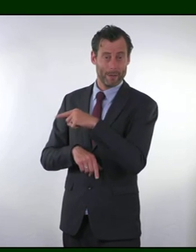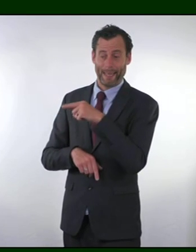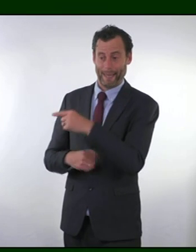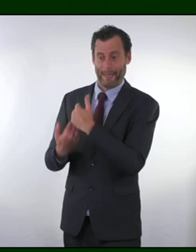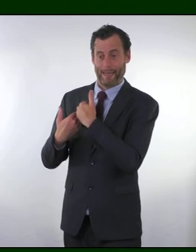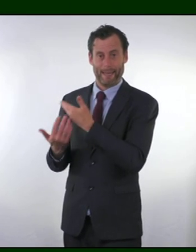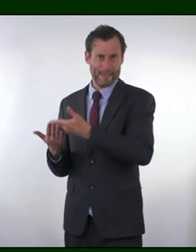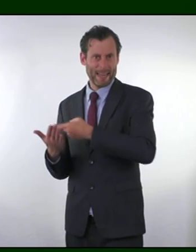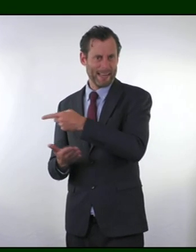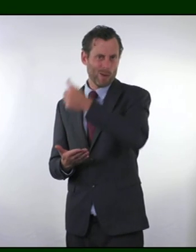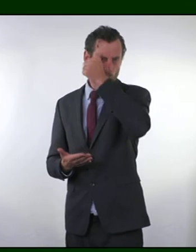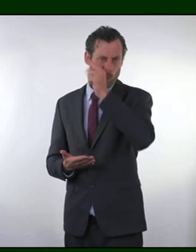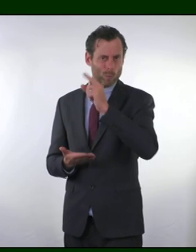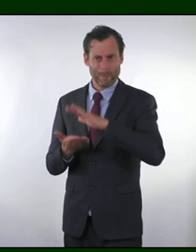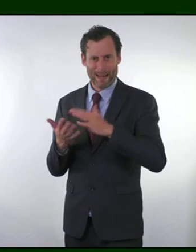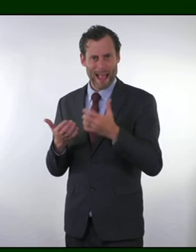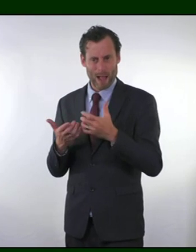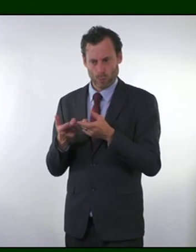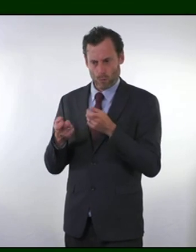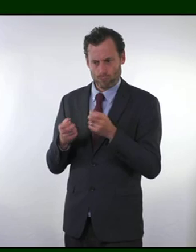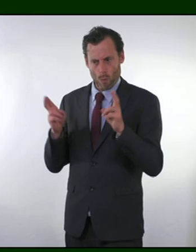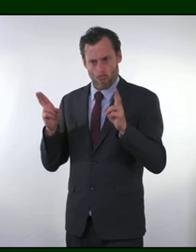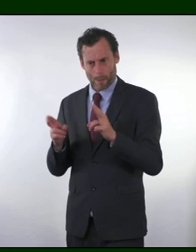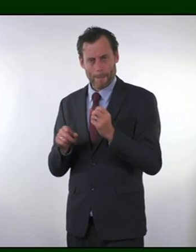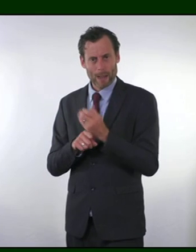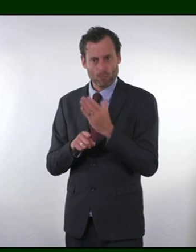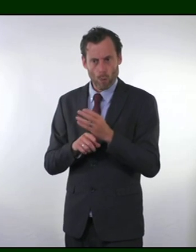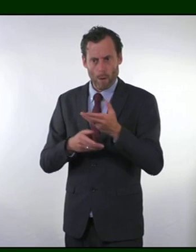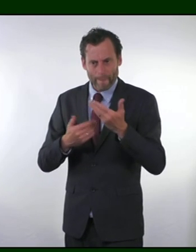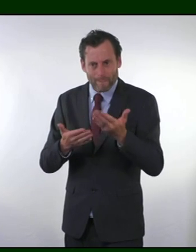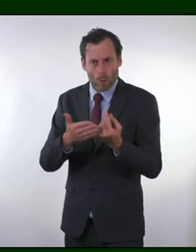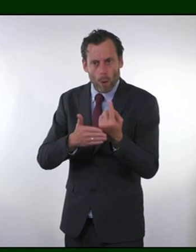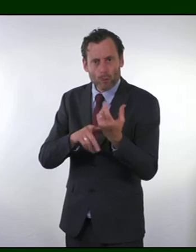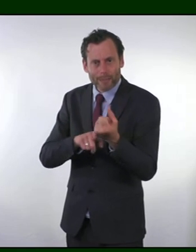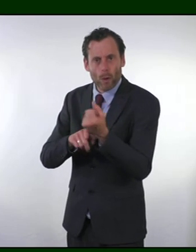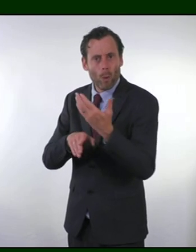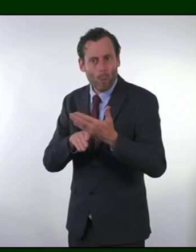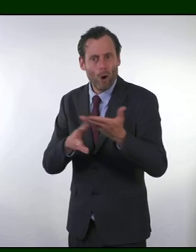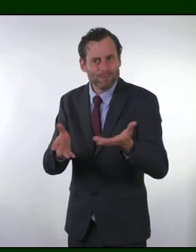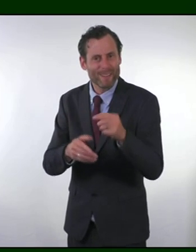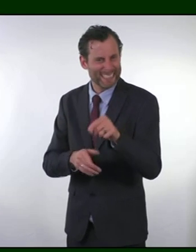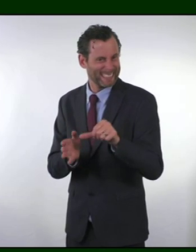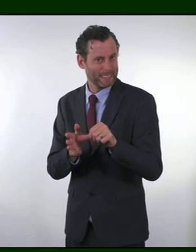He knows at first hand what it takes to get unemployment down, get people into work and give them hope and opportunity.